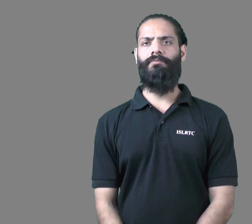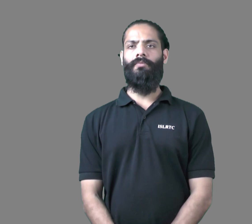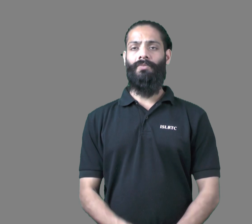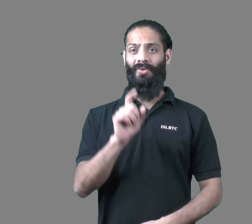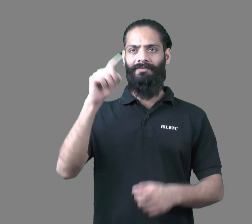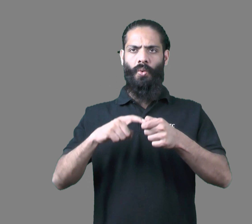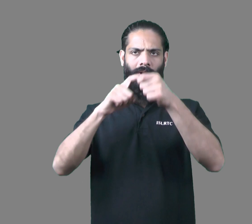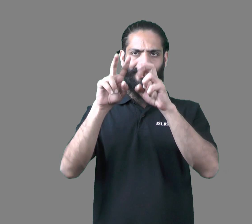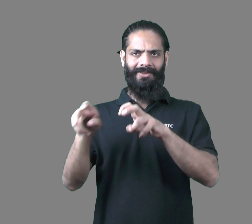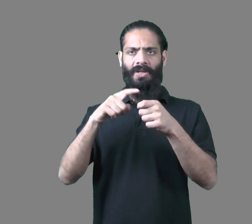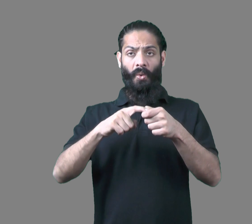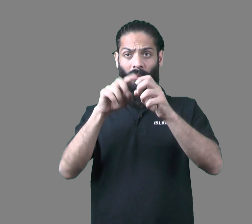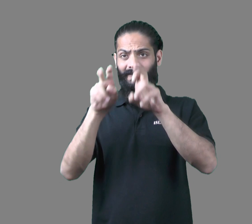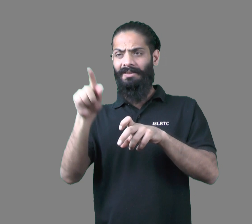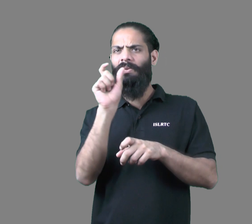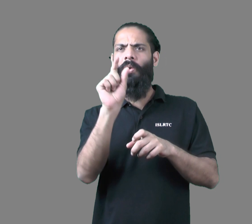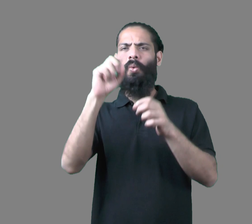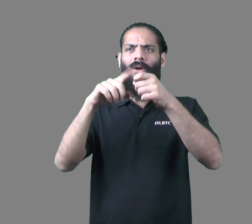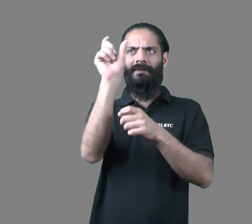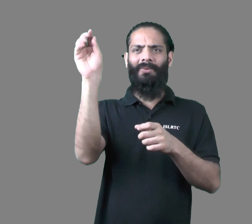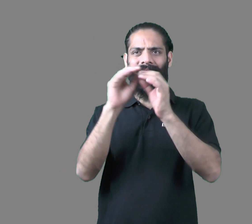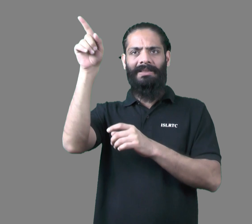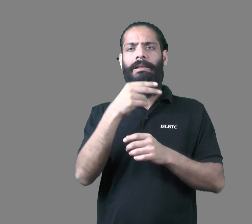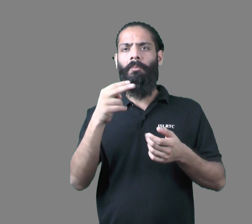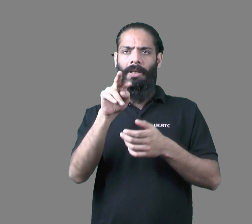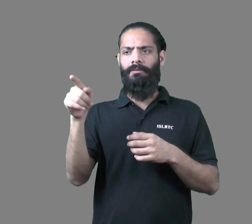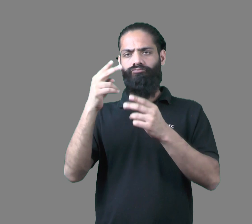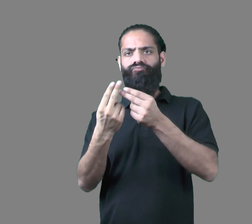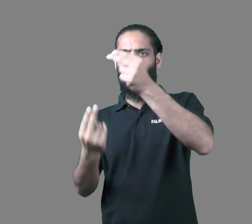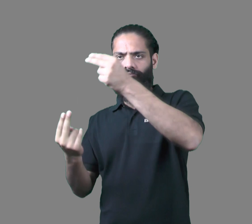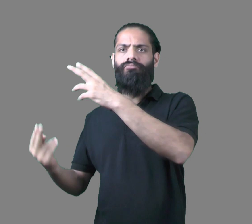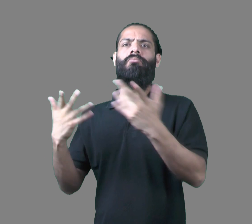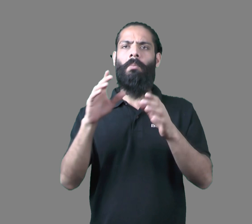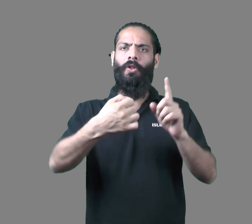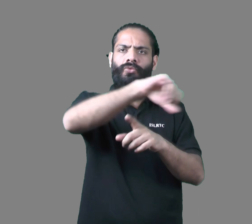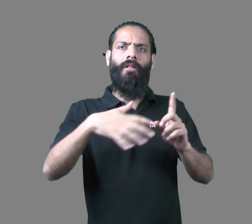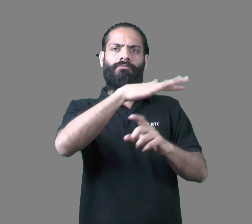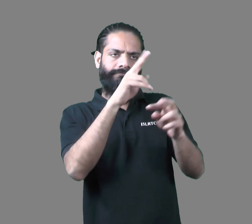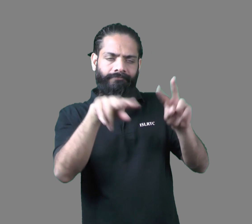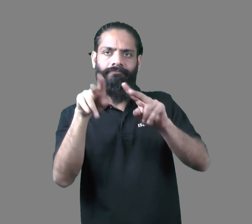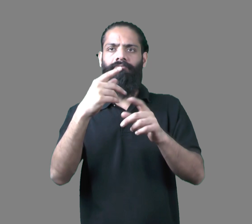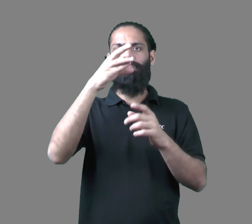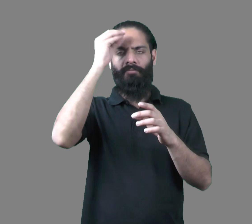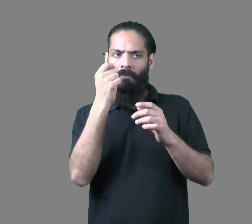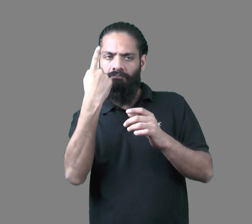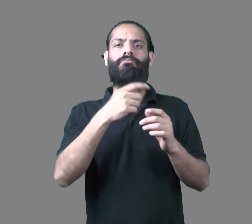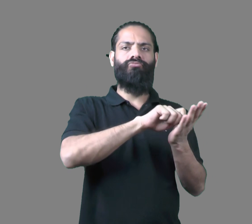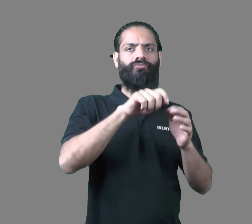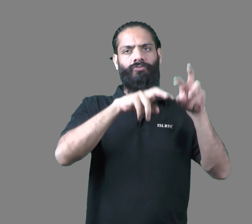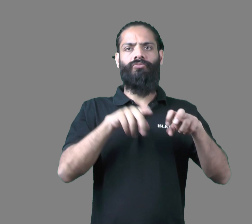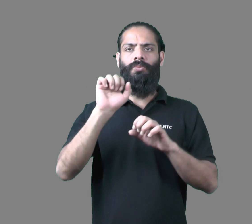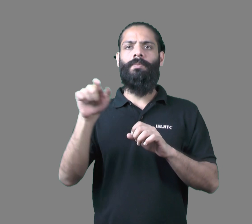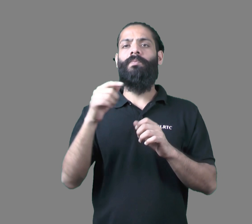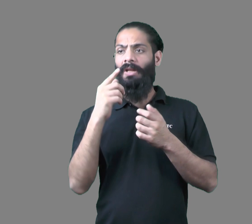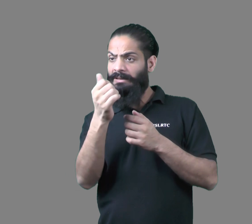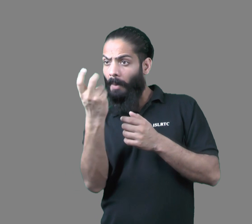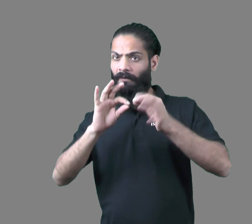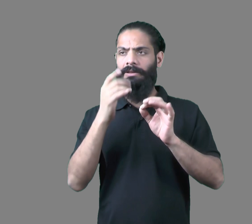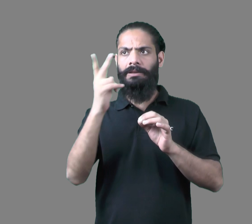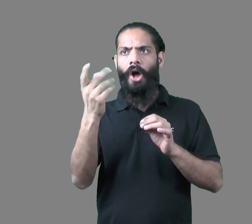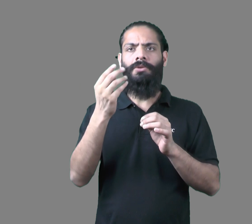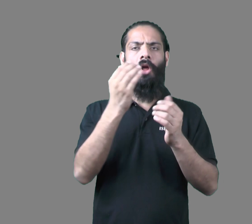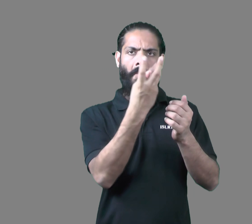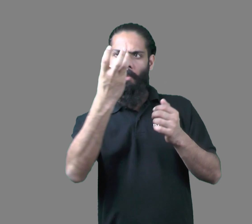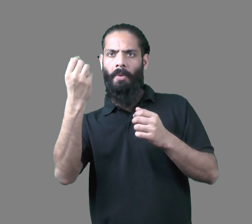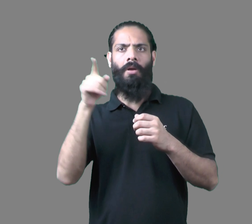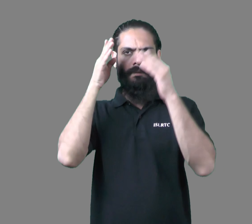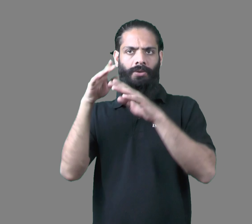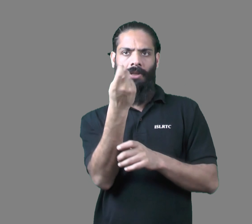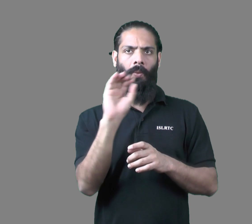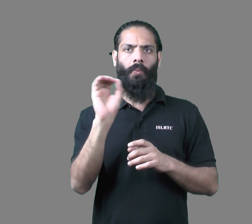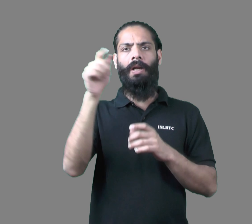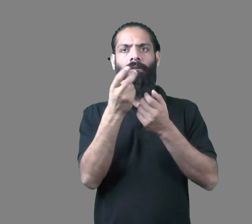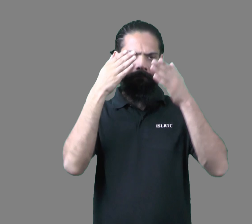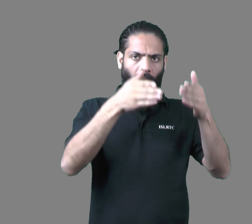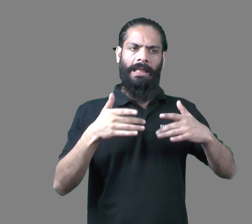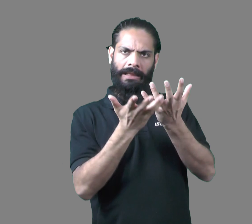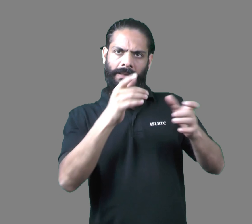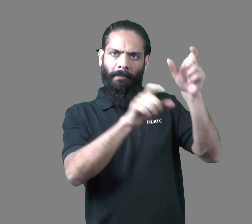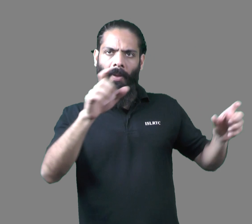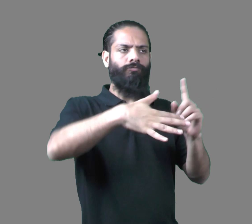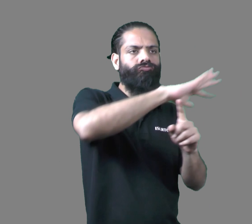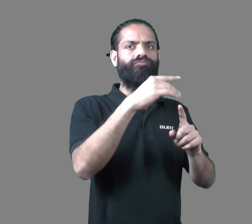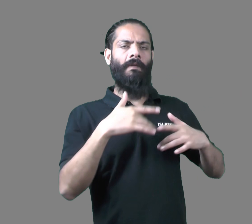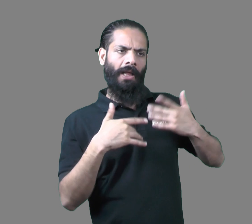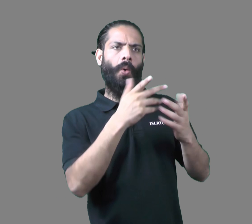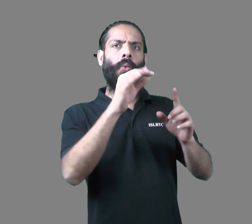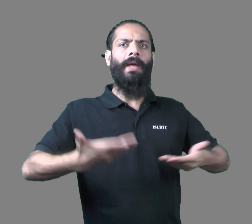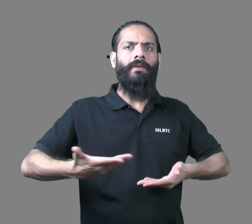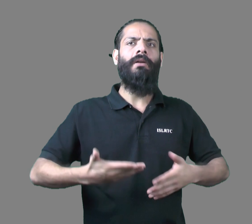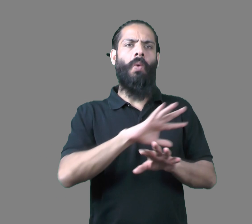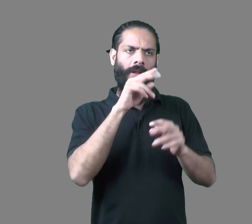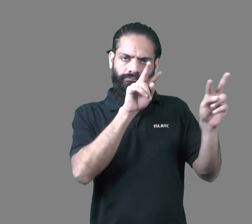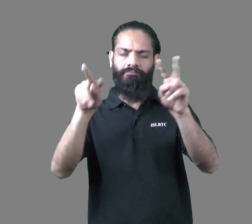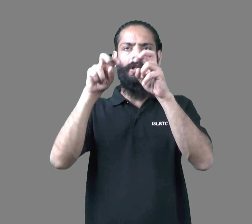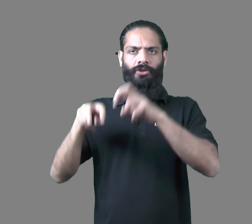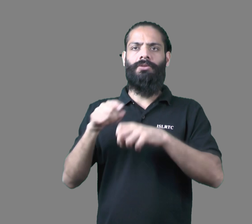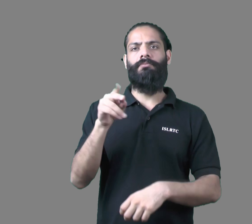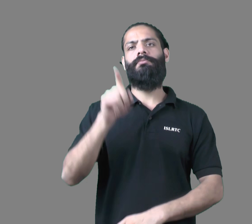Qualitative Research